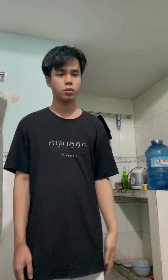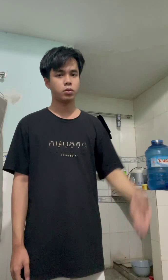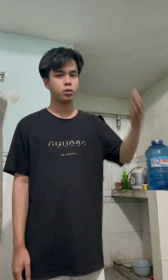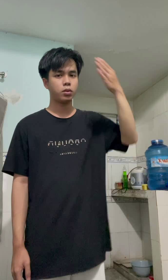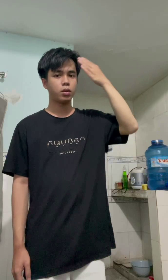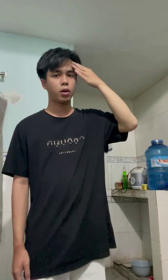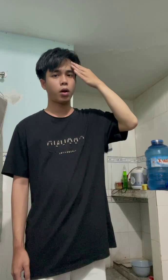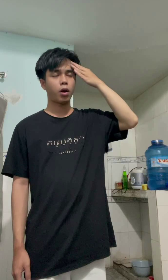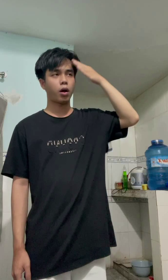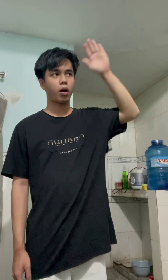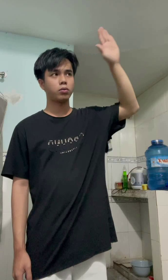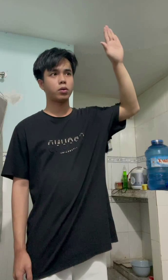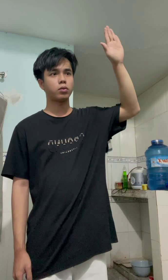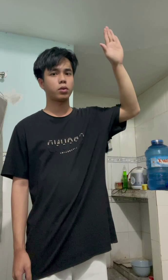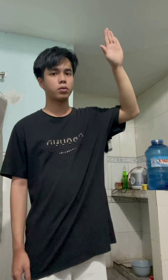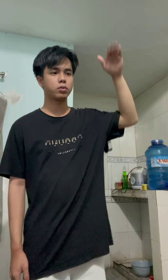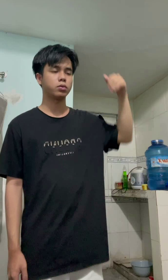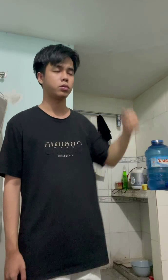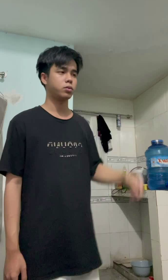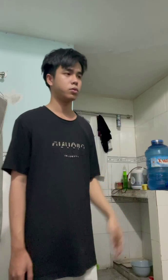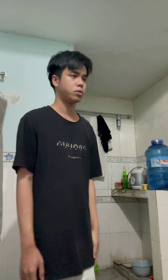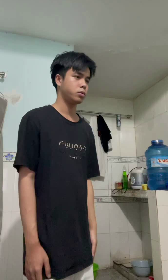khong biet